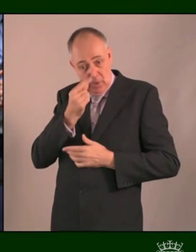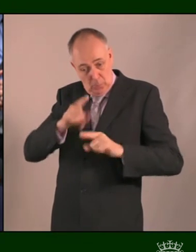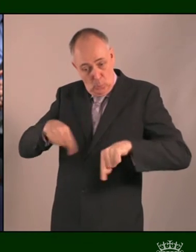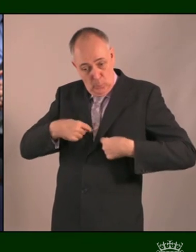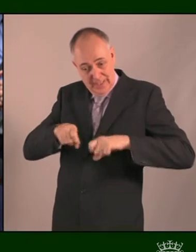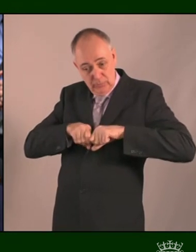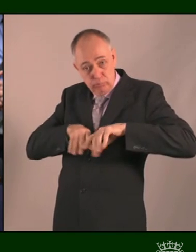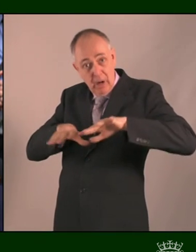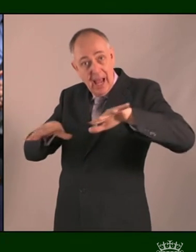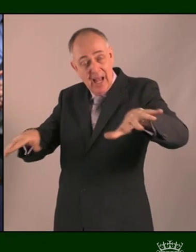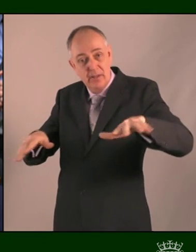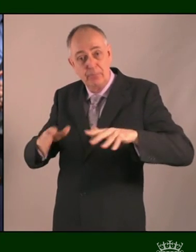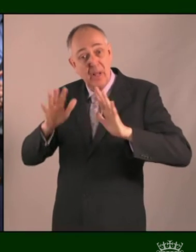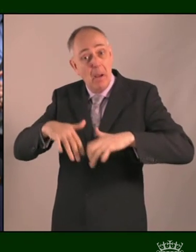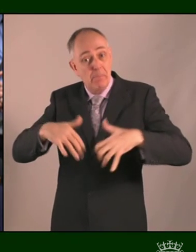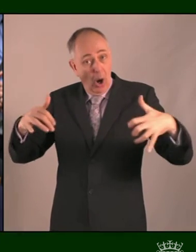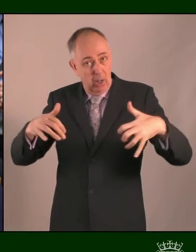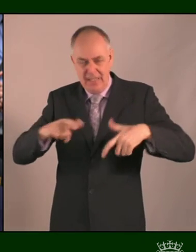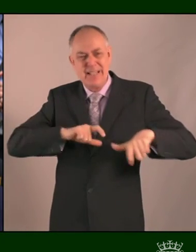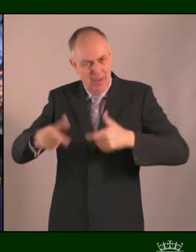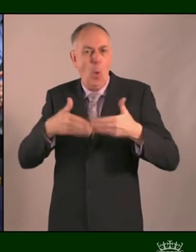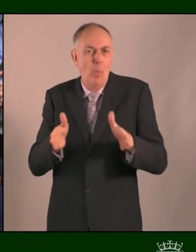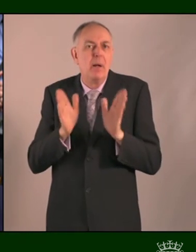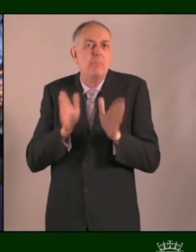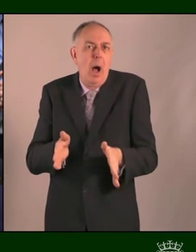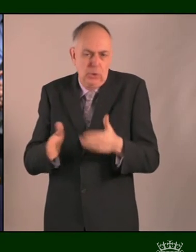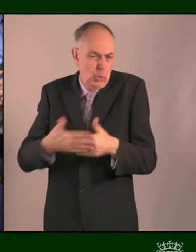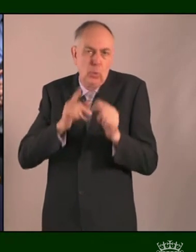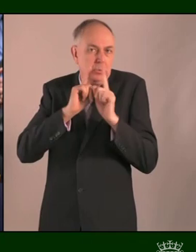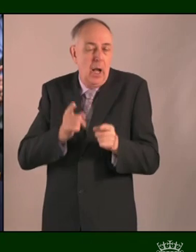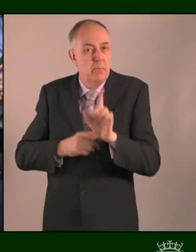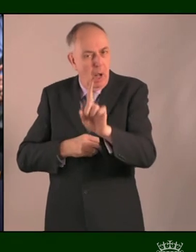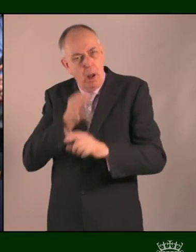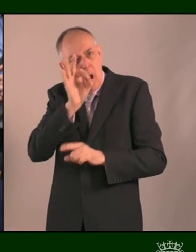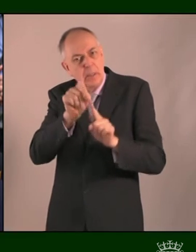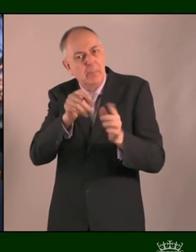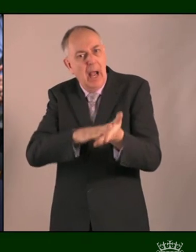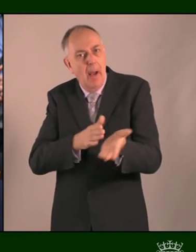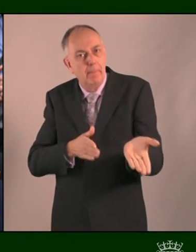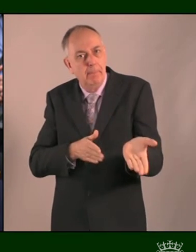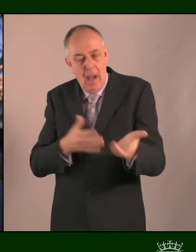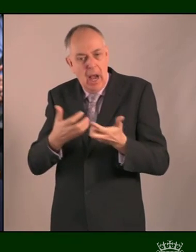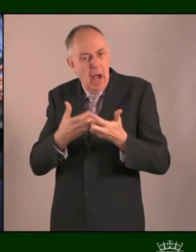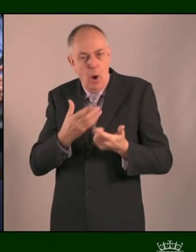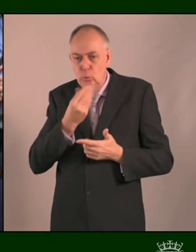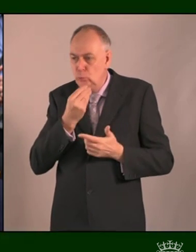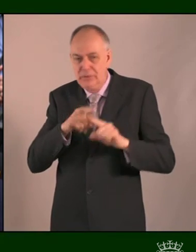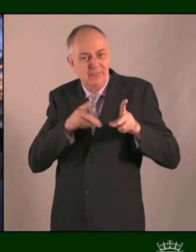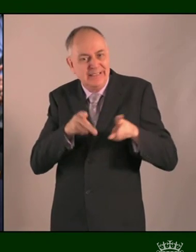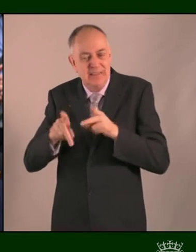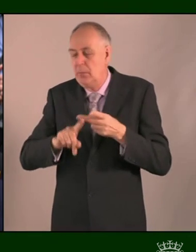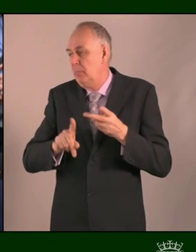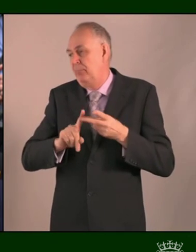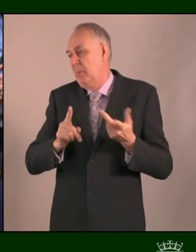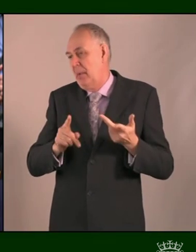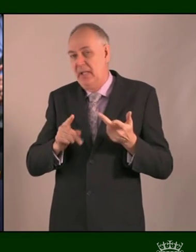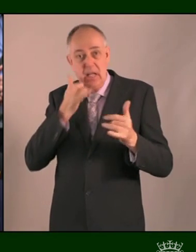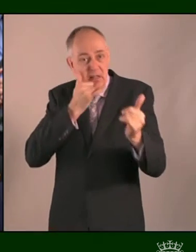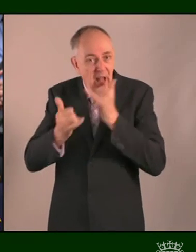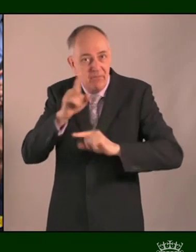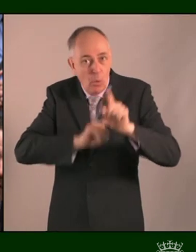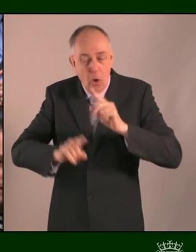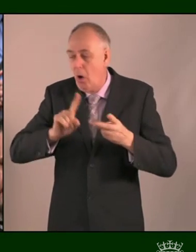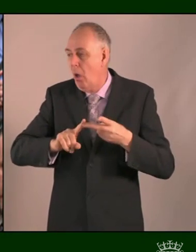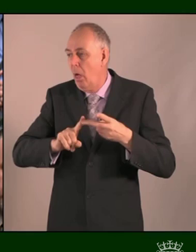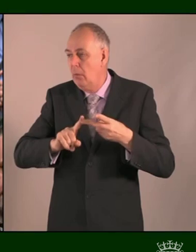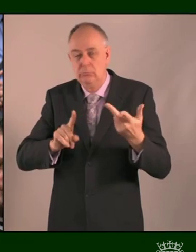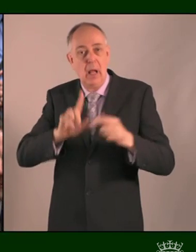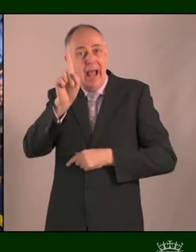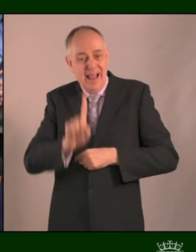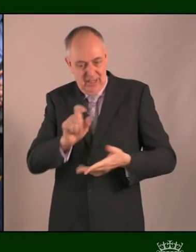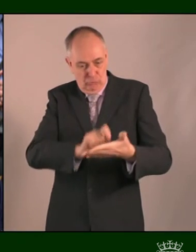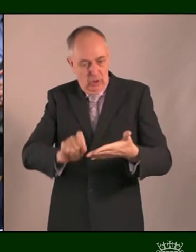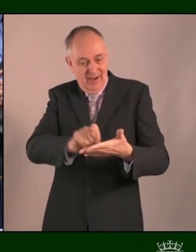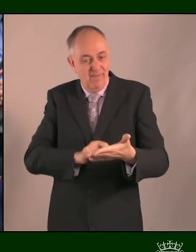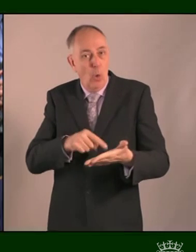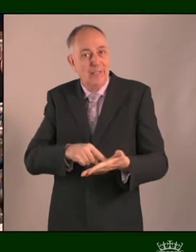Parliament must stay open, but what plans does the Prime Minister have to utilise systems such as conference calls and electronic voting to ensure that we do not become part of the problem?